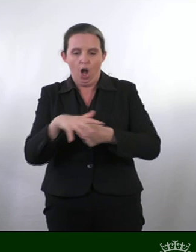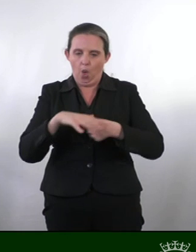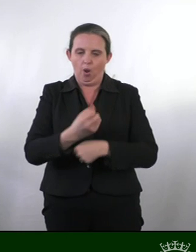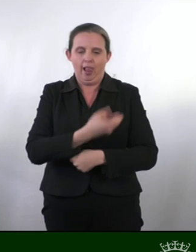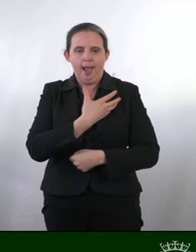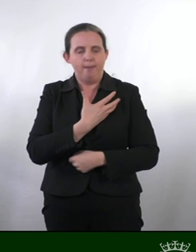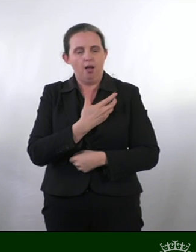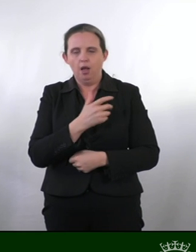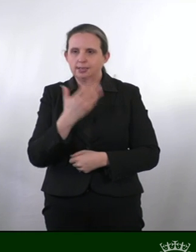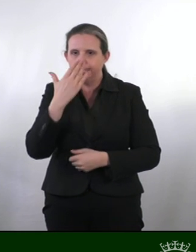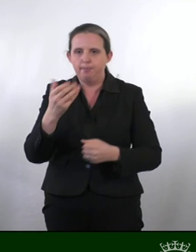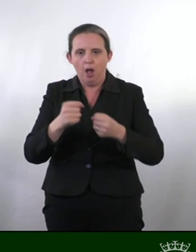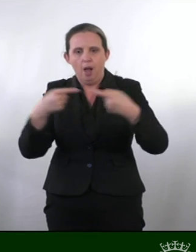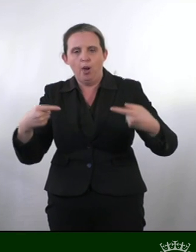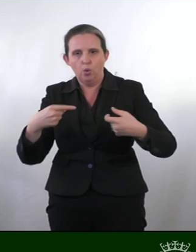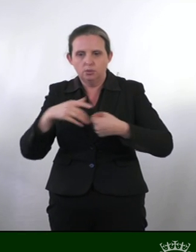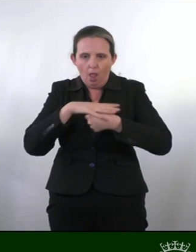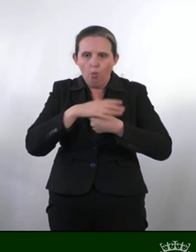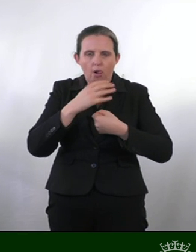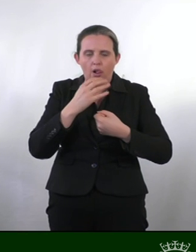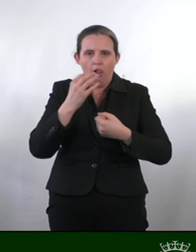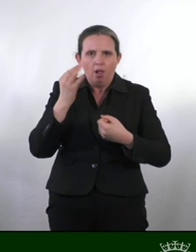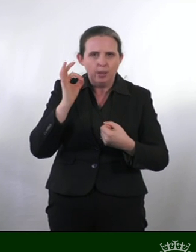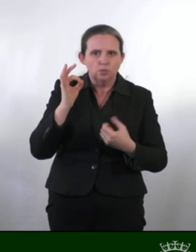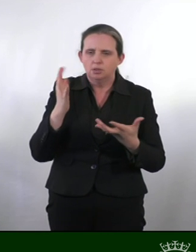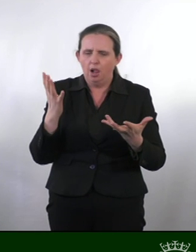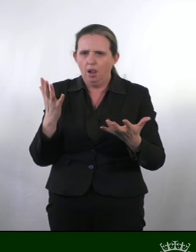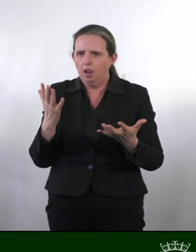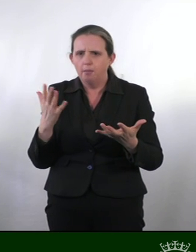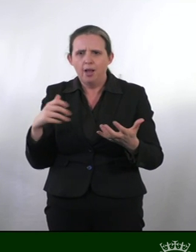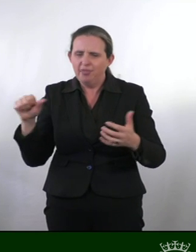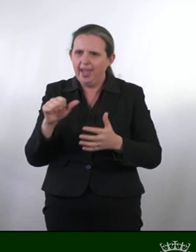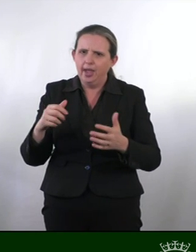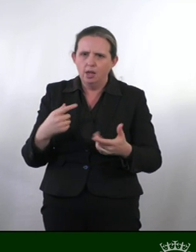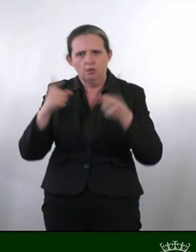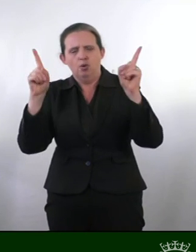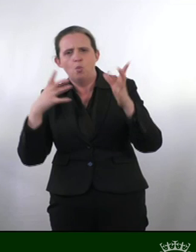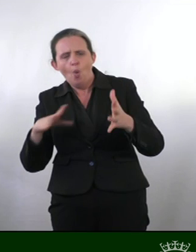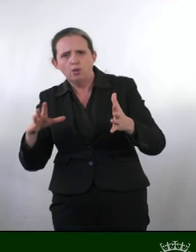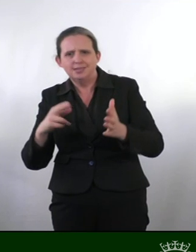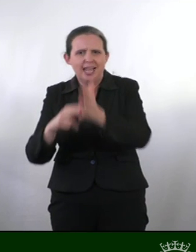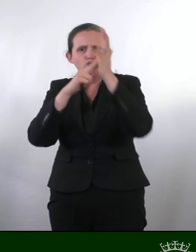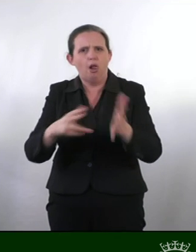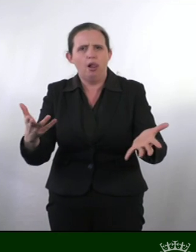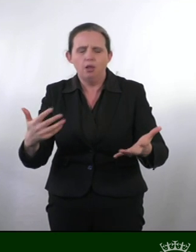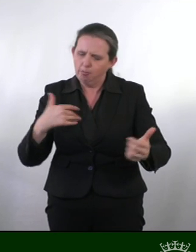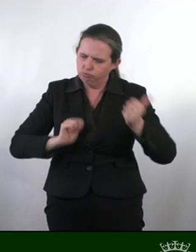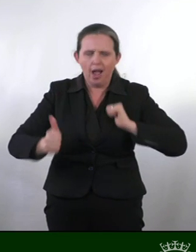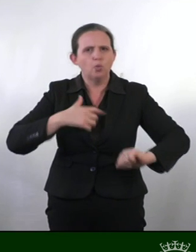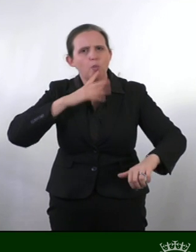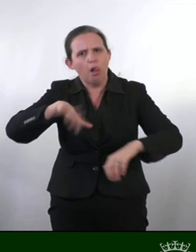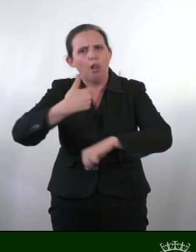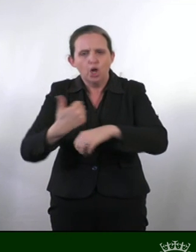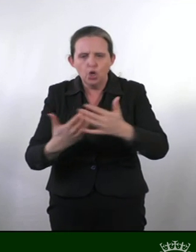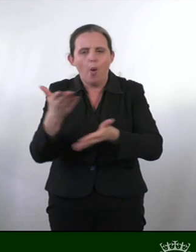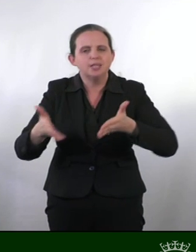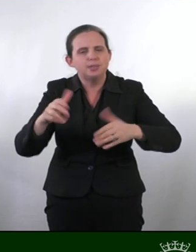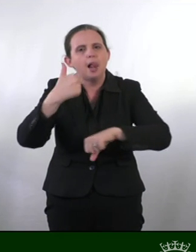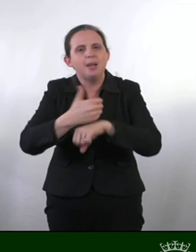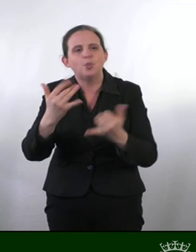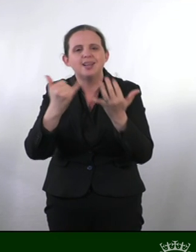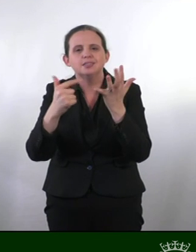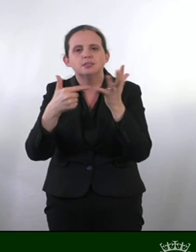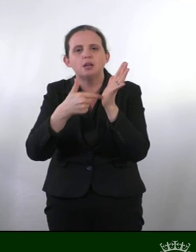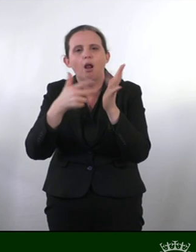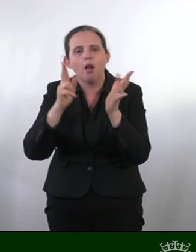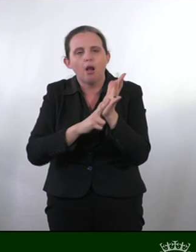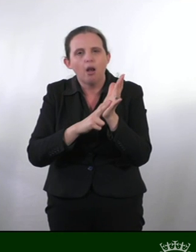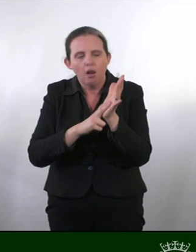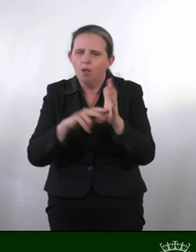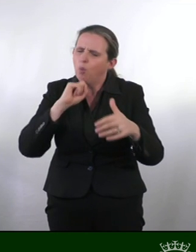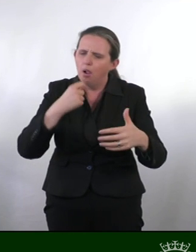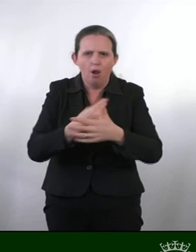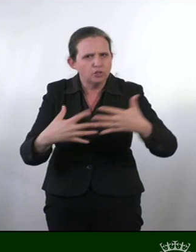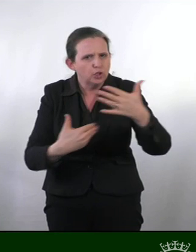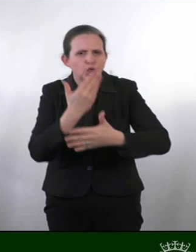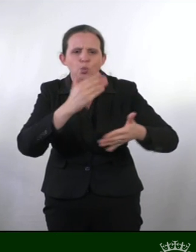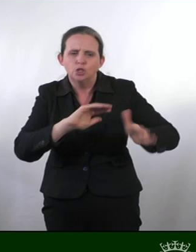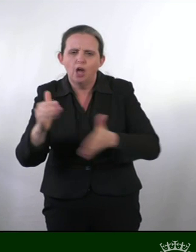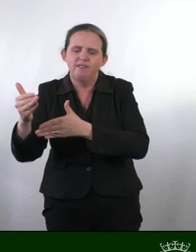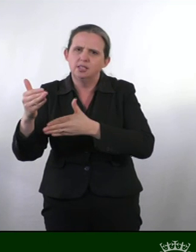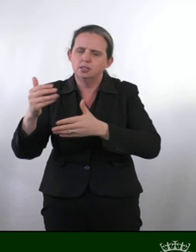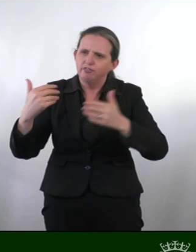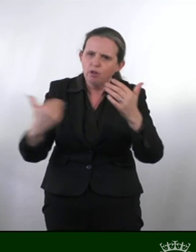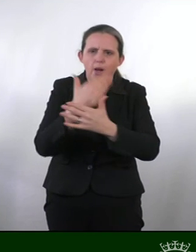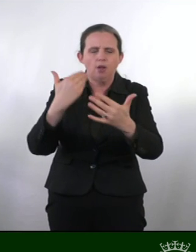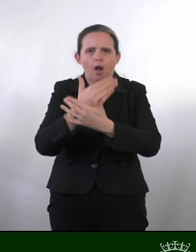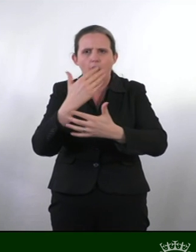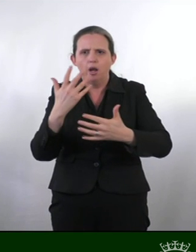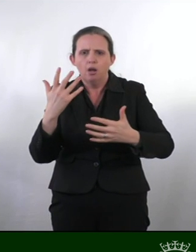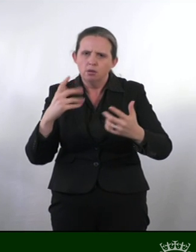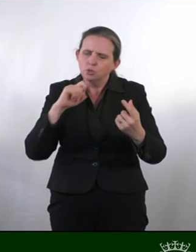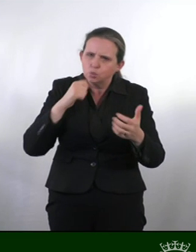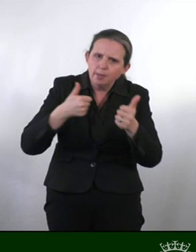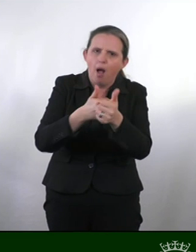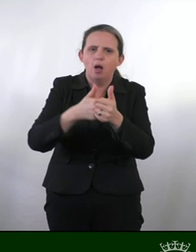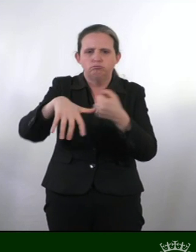I am proud that we are going ahead with a brand new state-of-the-art hospital to be built in Sutton, with most services staying put in modernised buildings at Epsom and St Helier.